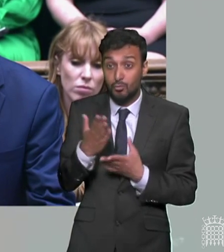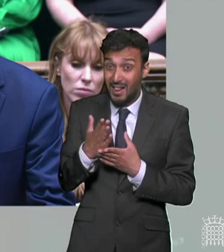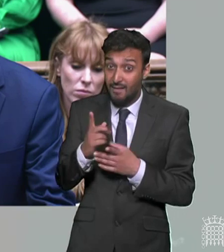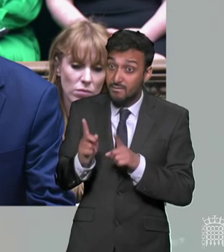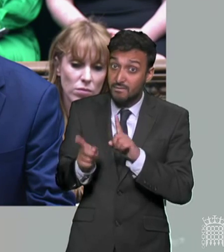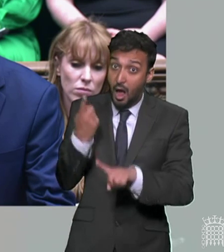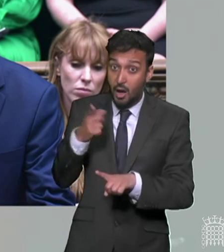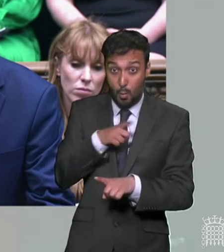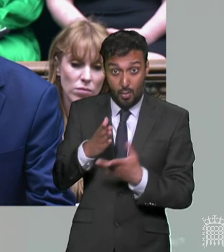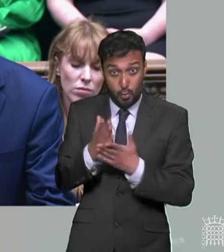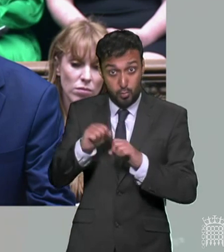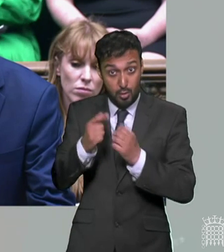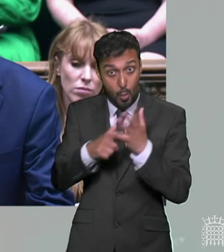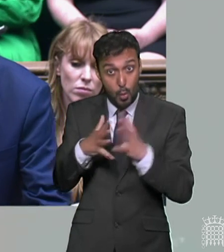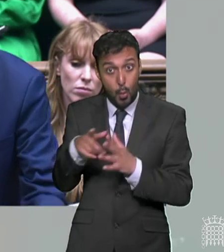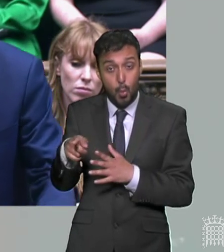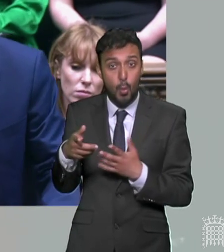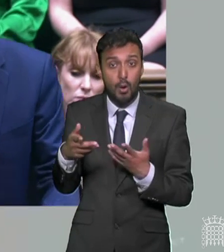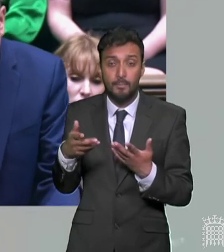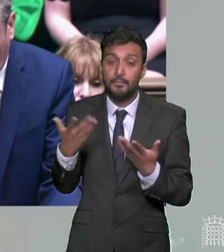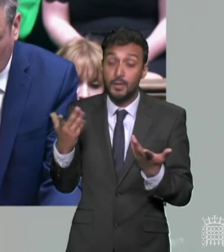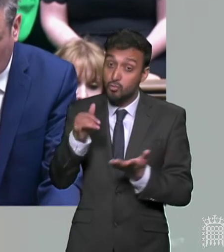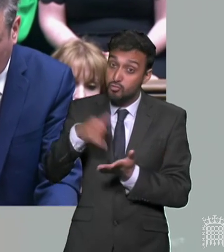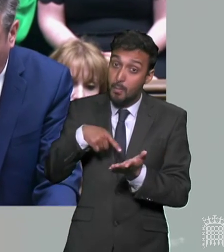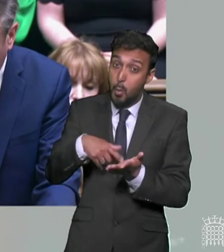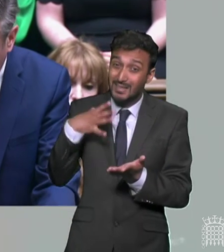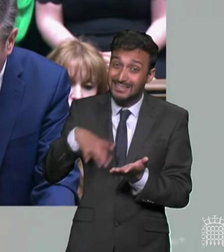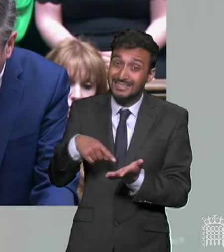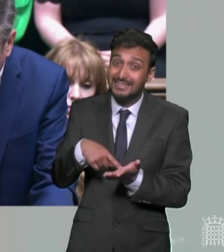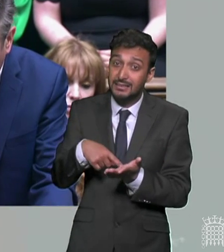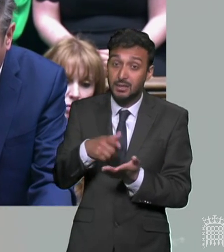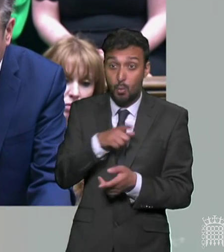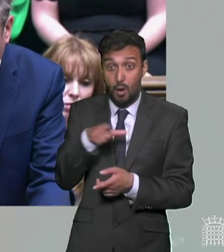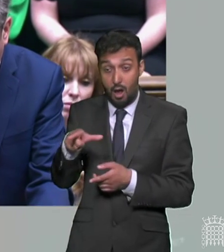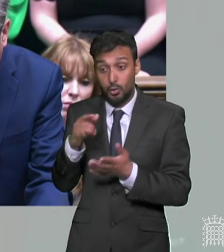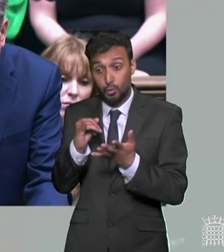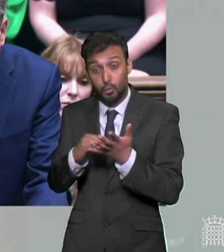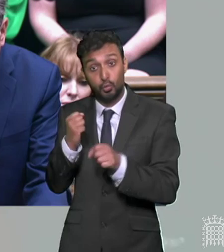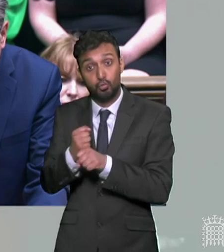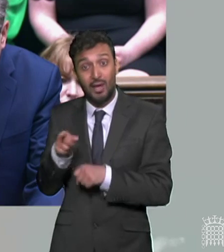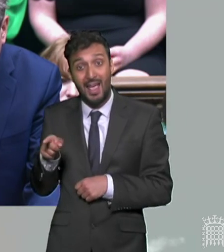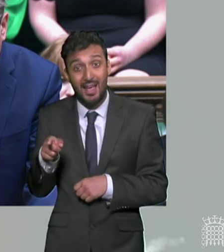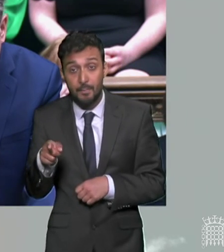This report was necessary because of what Sue Gray describes as